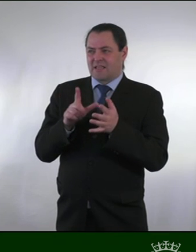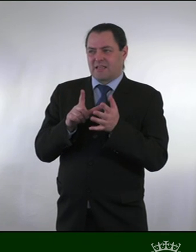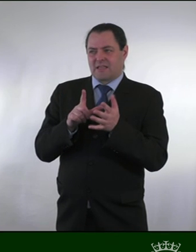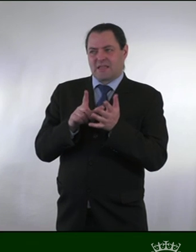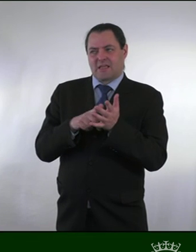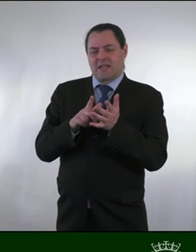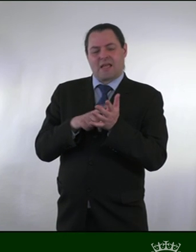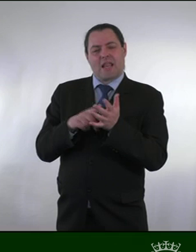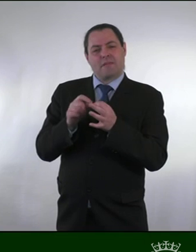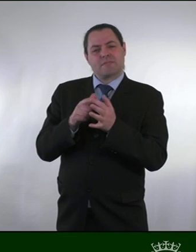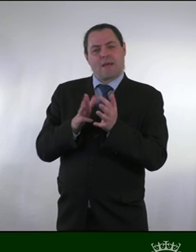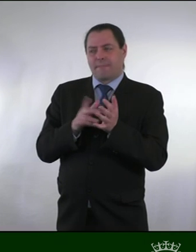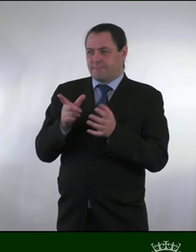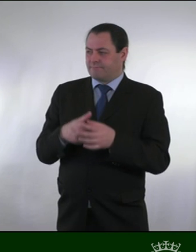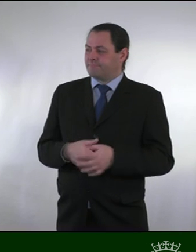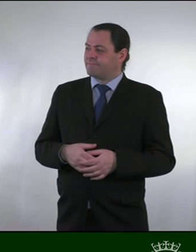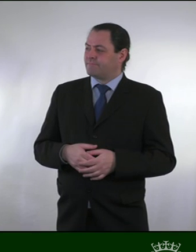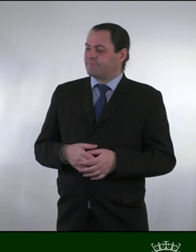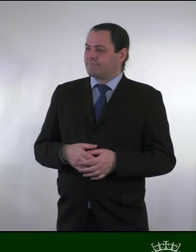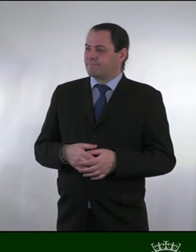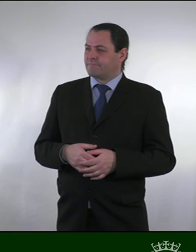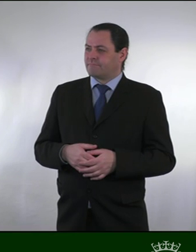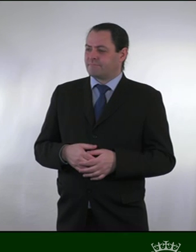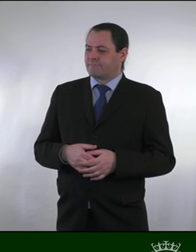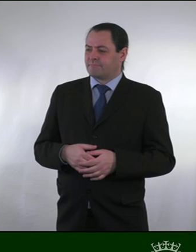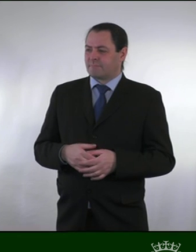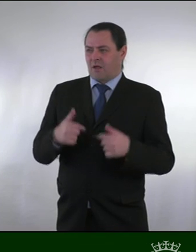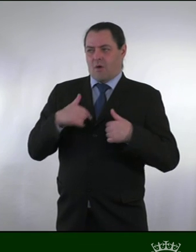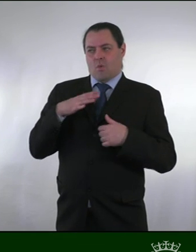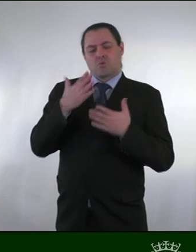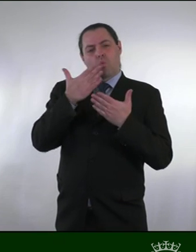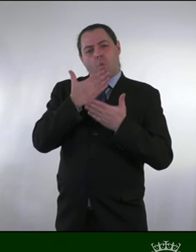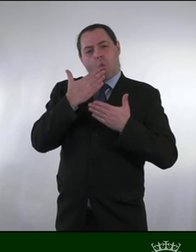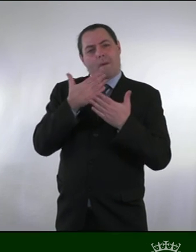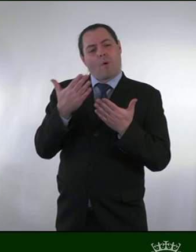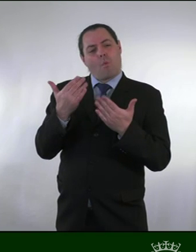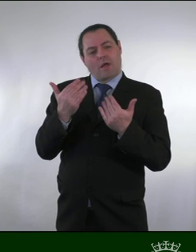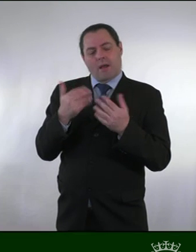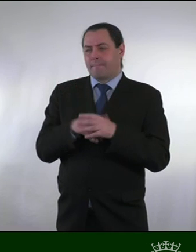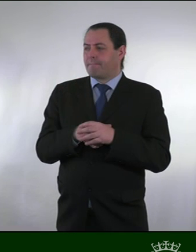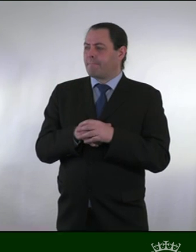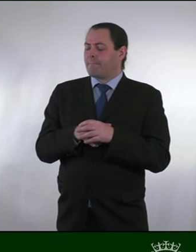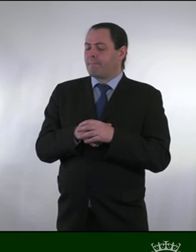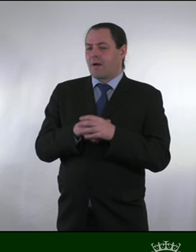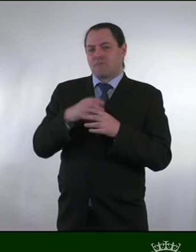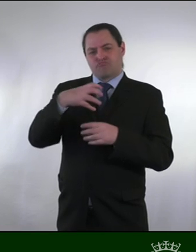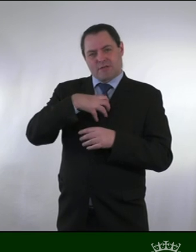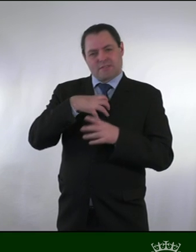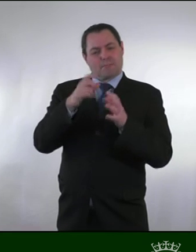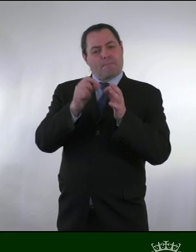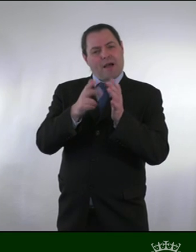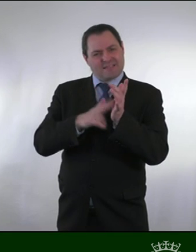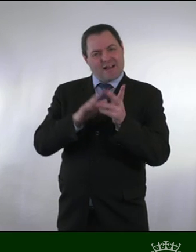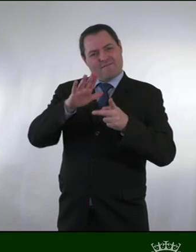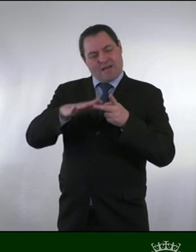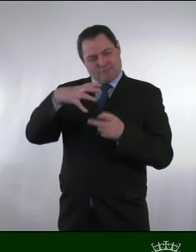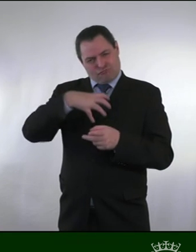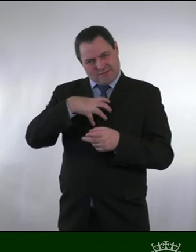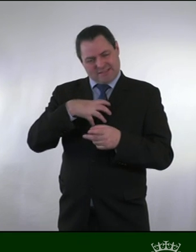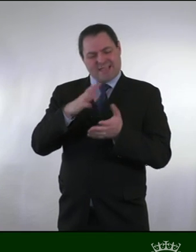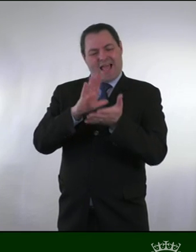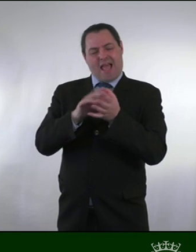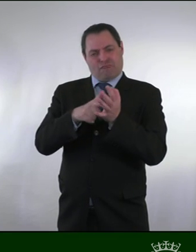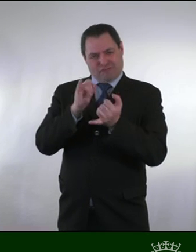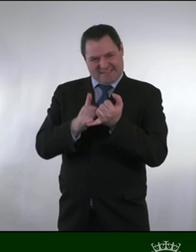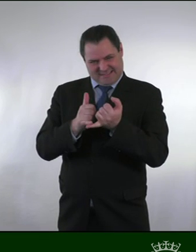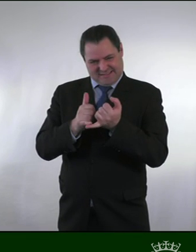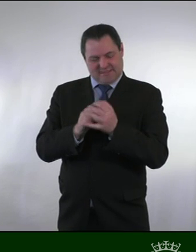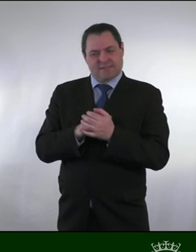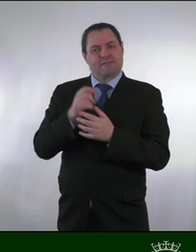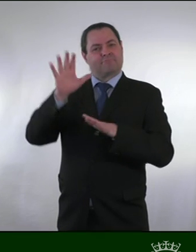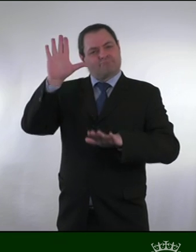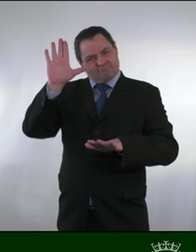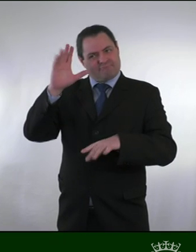May I add my warmest of welcomes to President Biden and Vice-President Harris on their inauguration in Washington today?